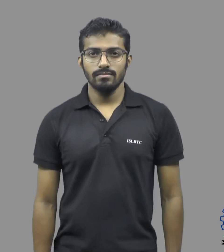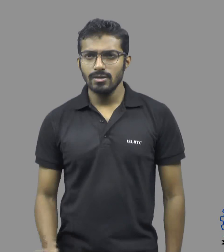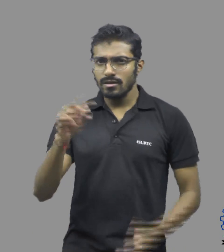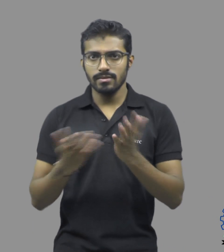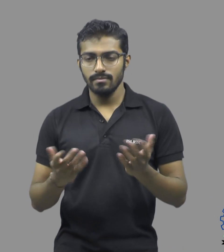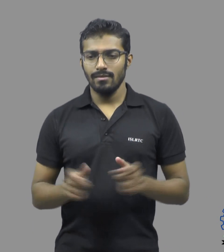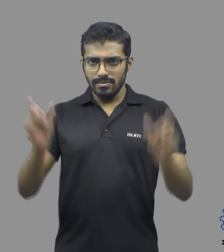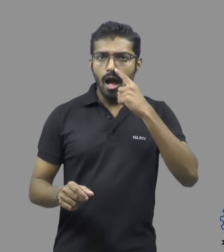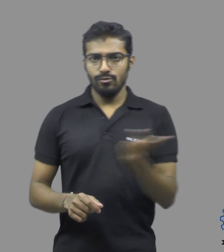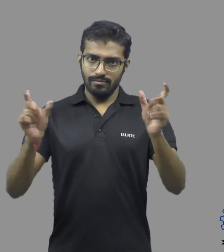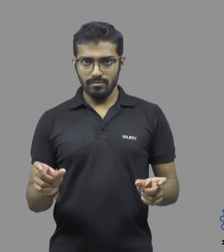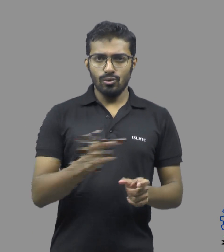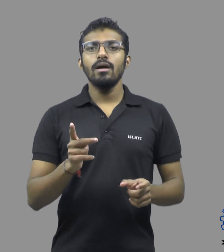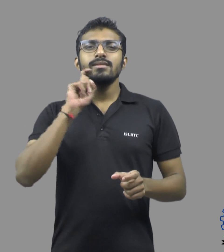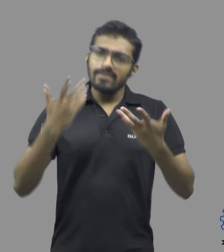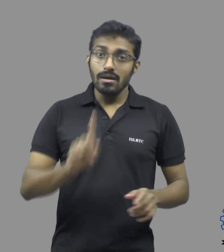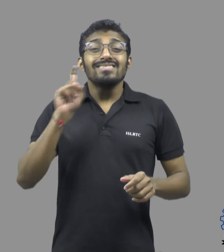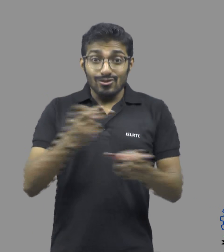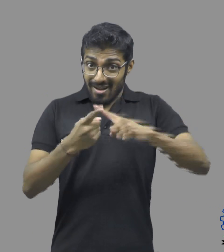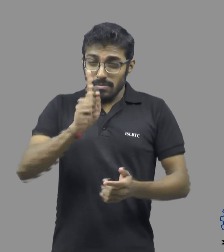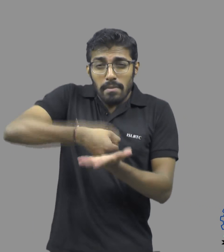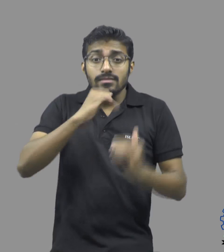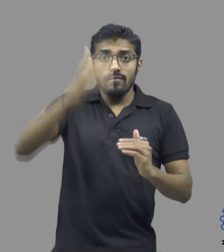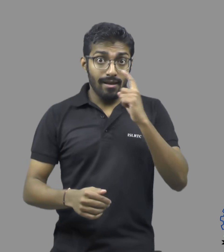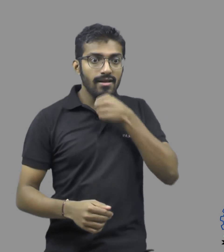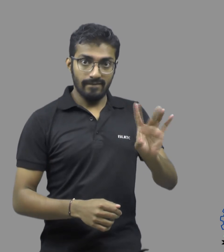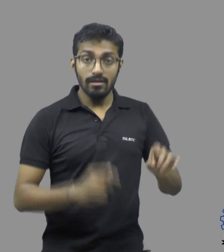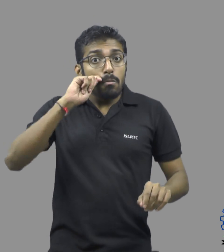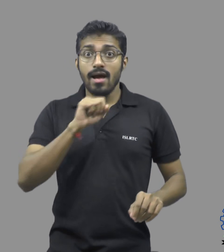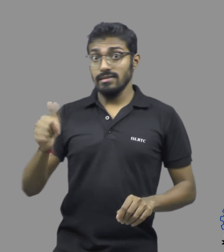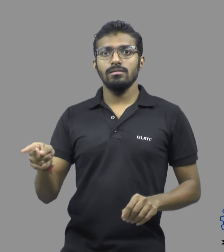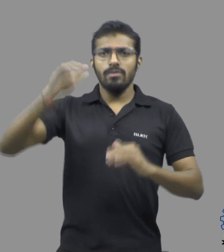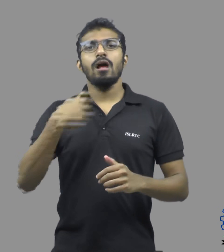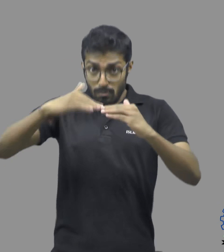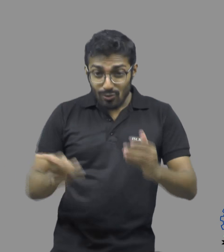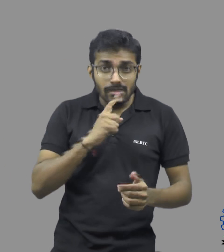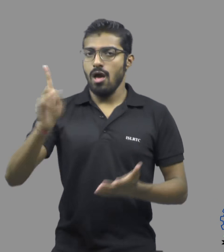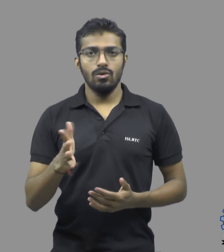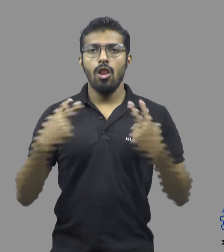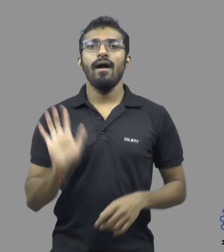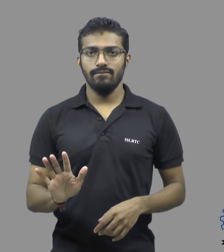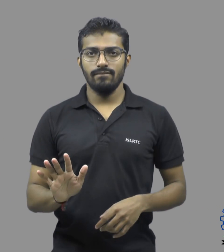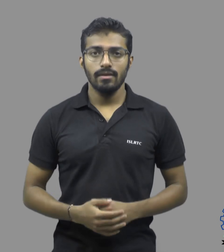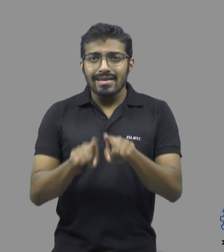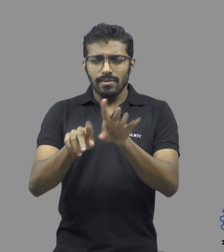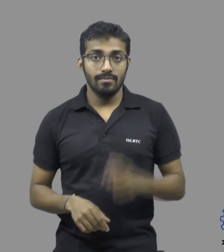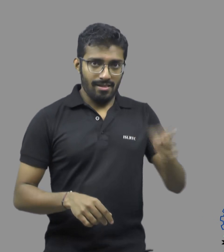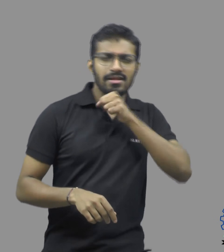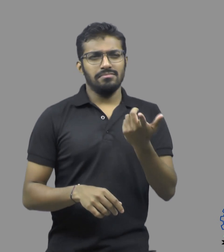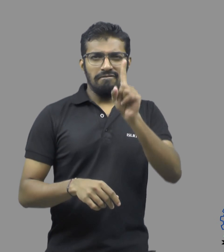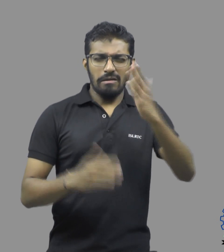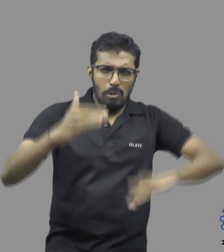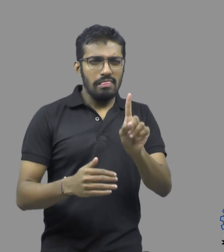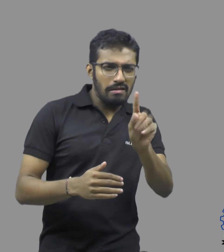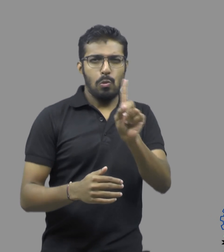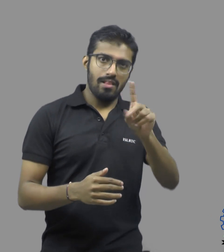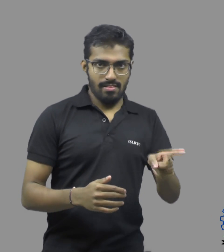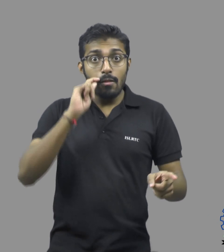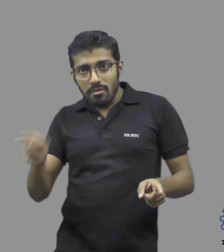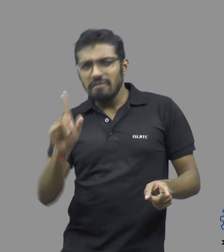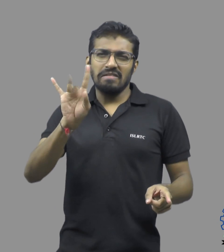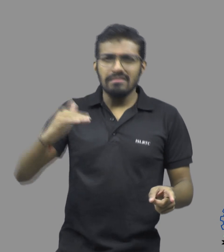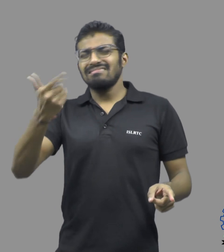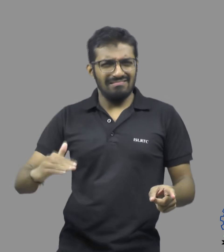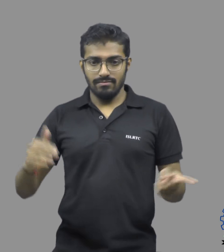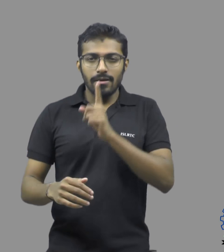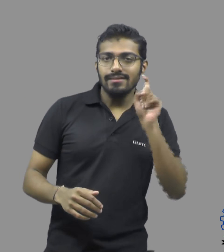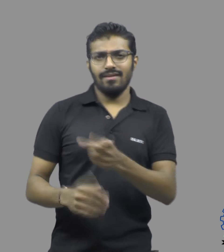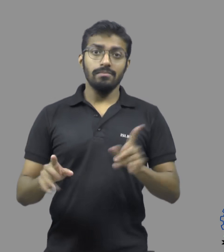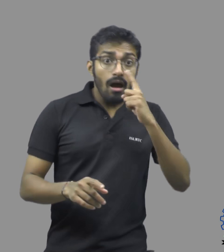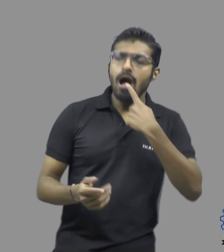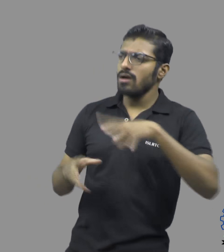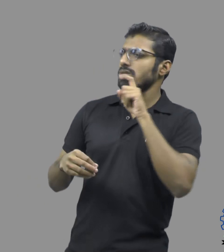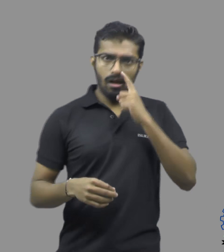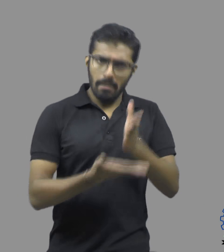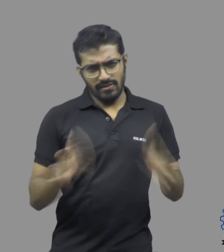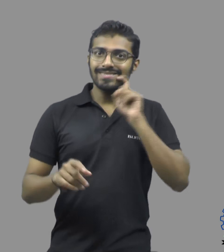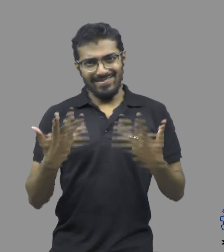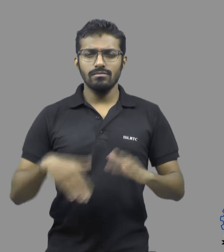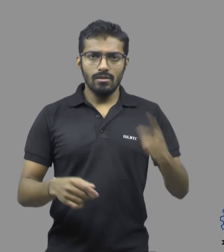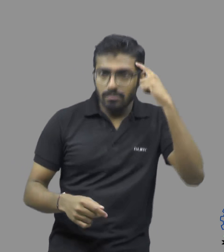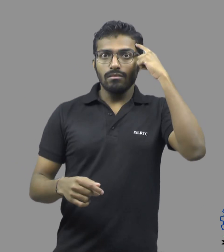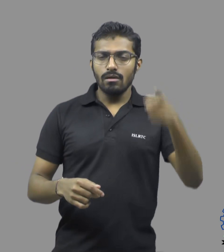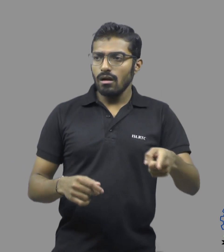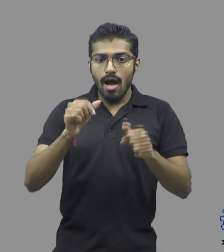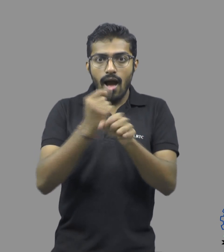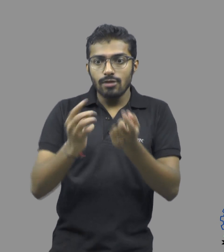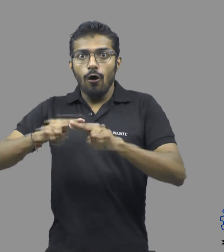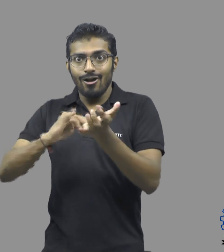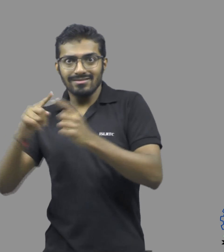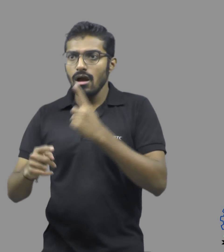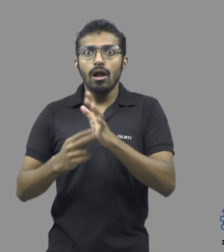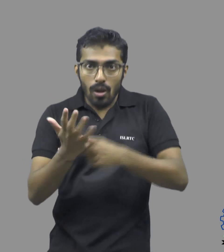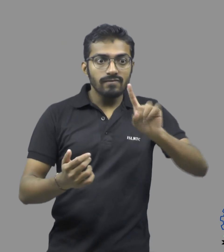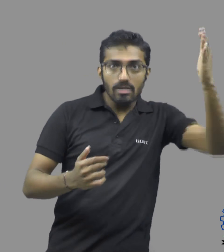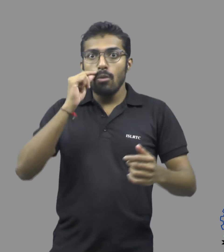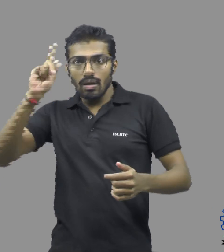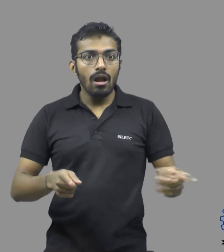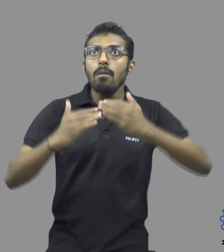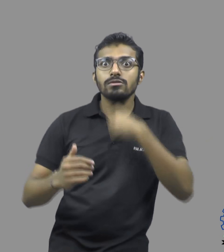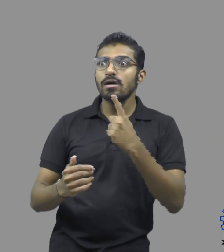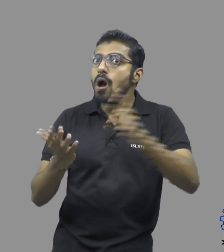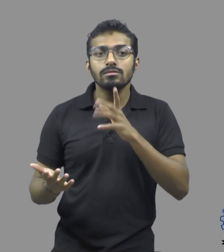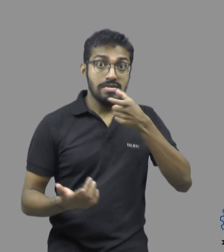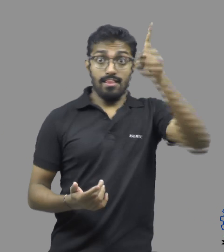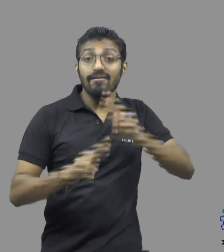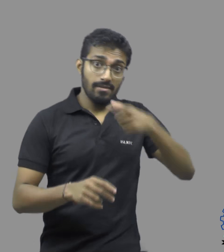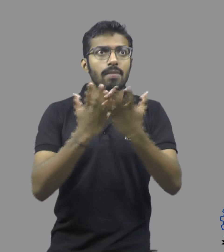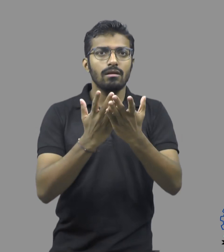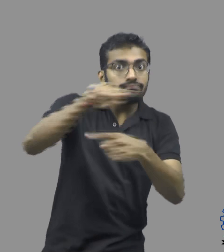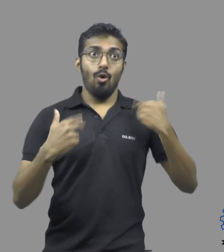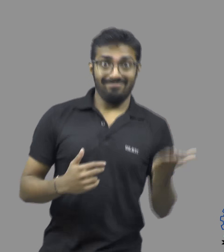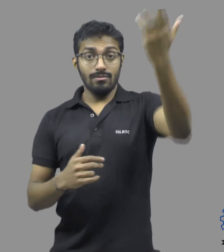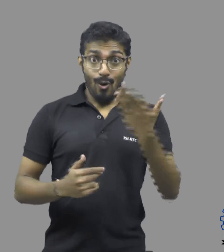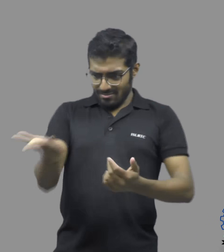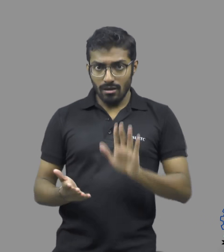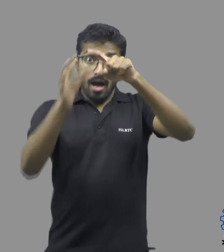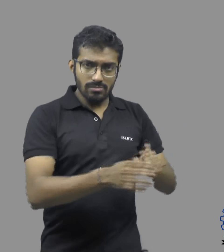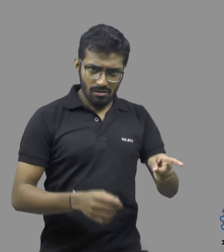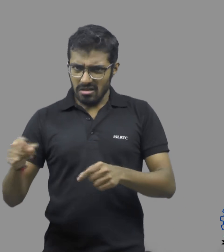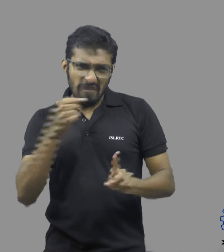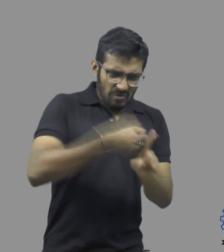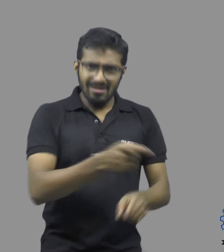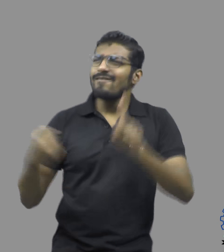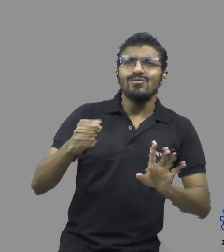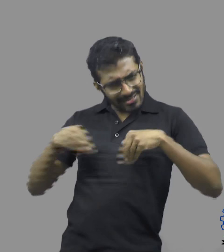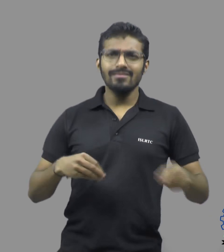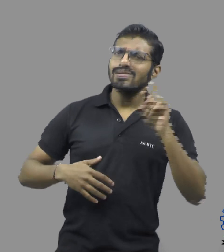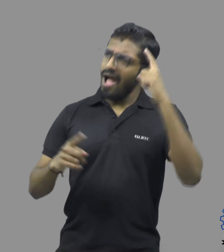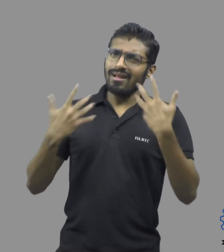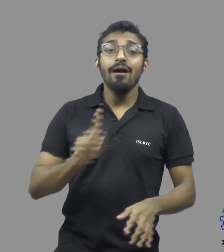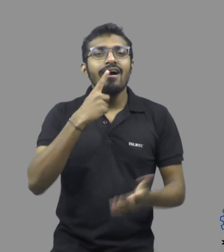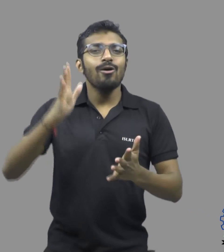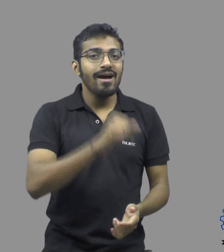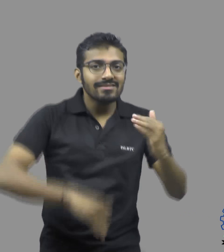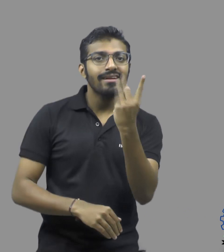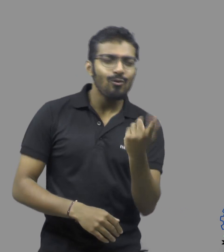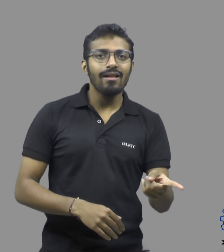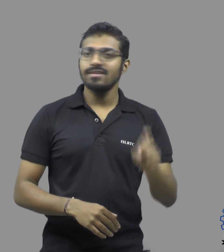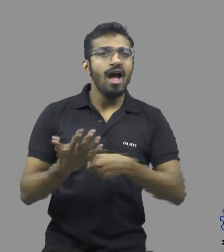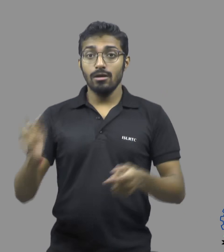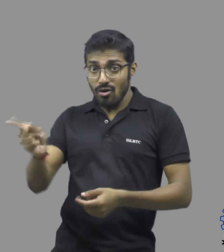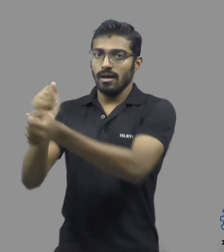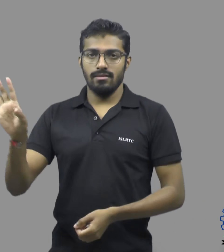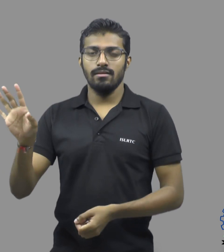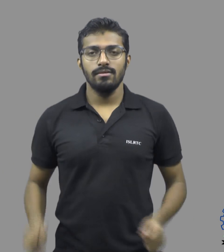Age of consent